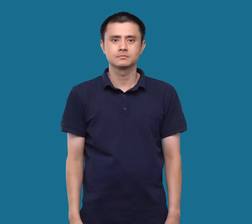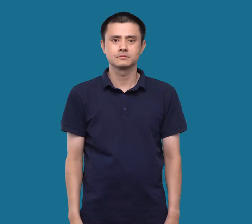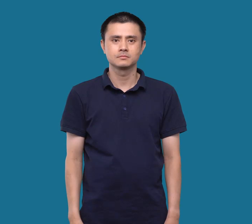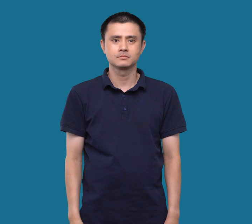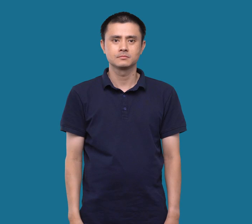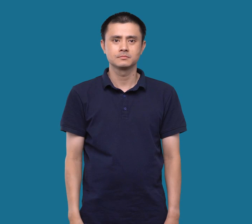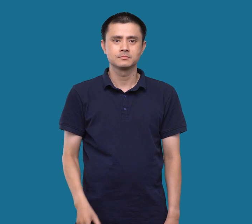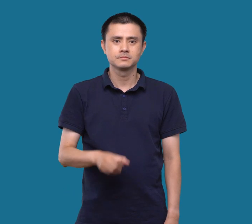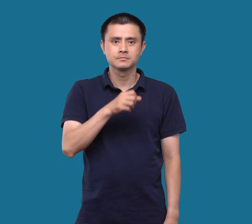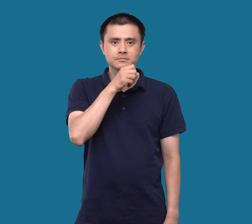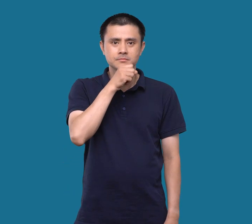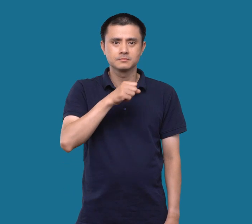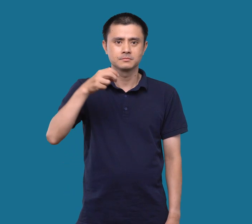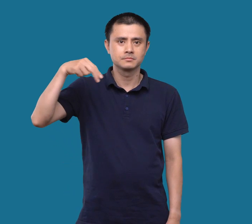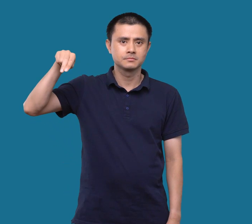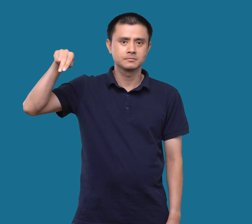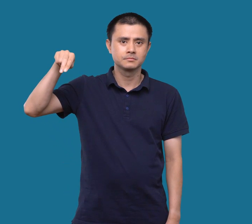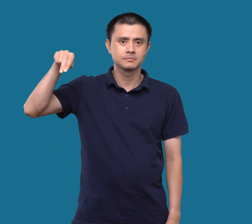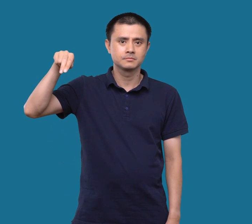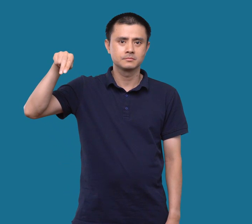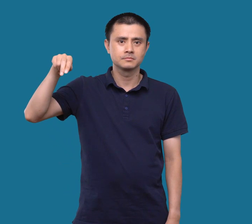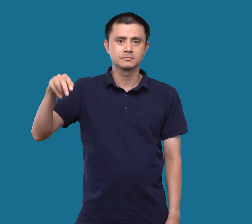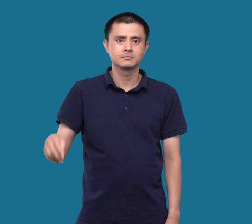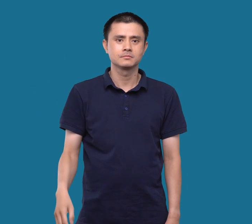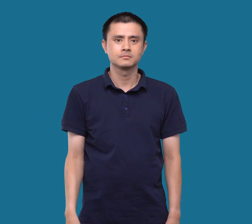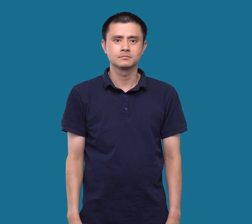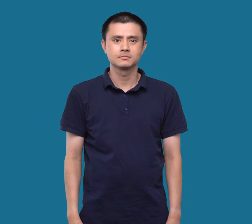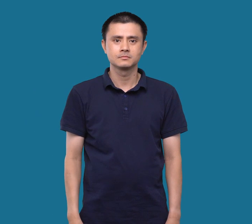ông ngoại